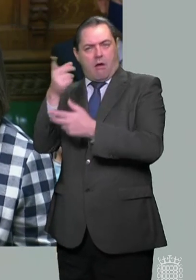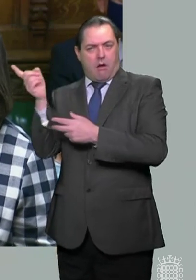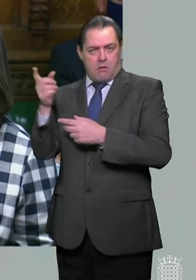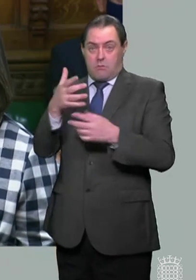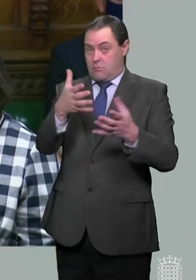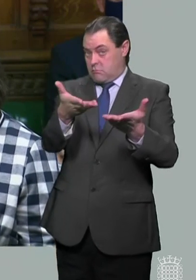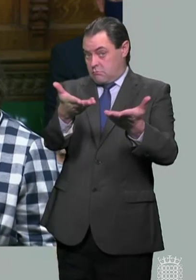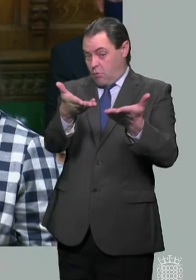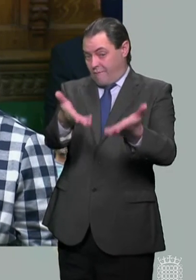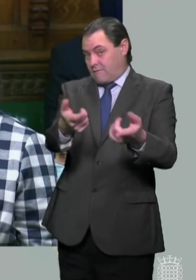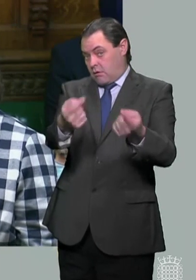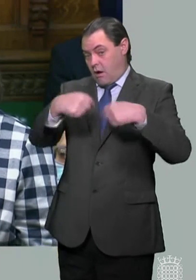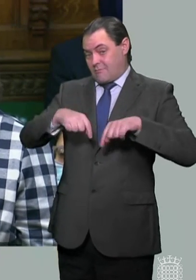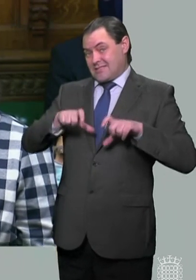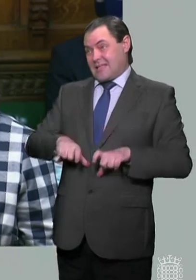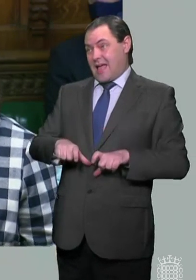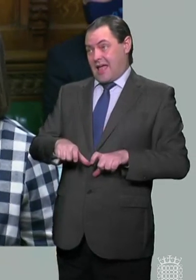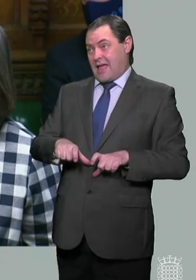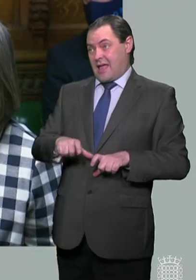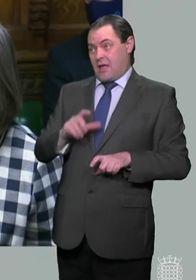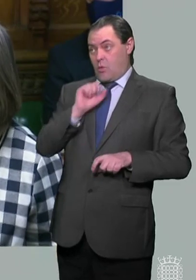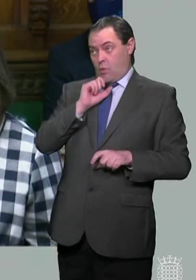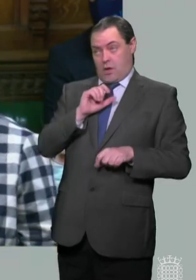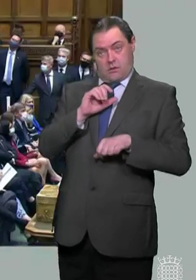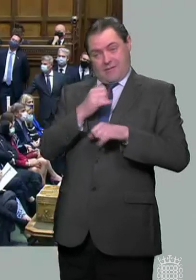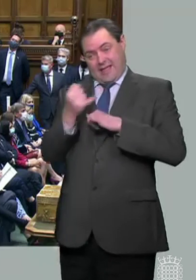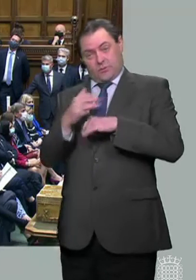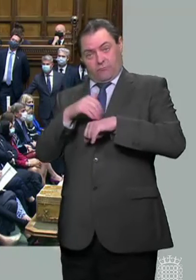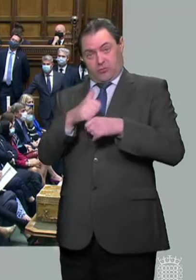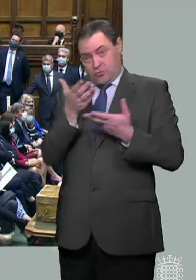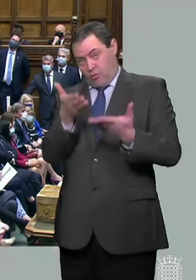Will this gift of resettlement be available by the end of Christmas?